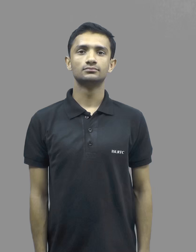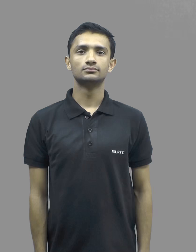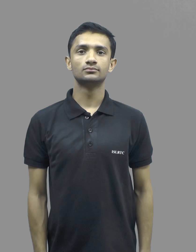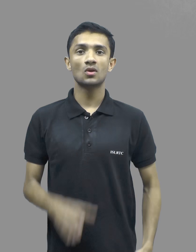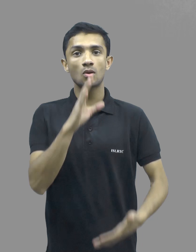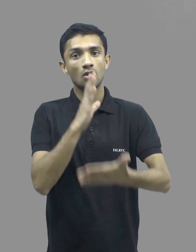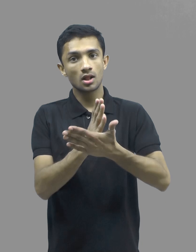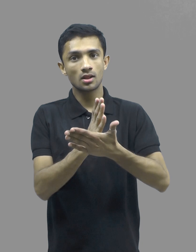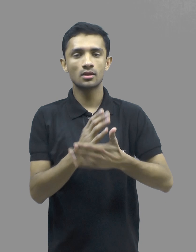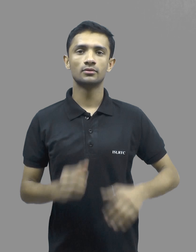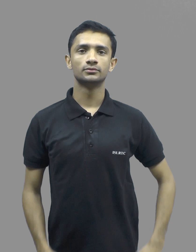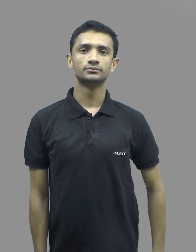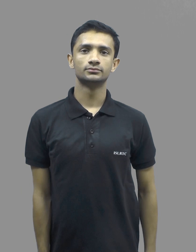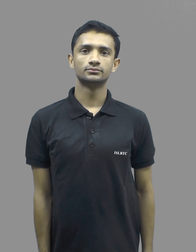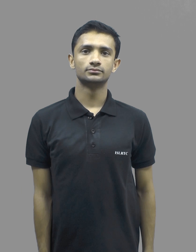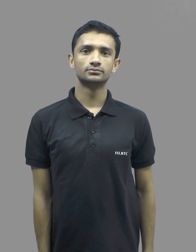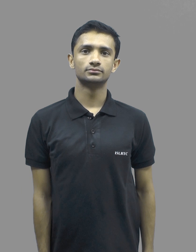Fact